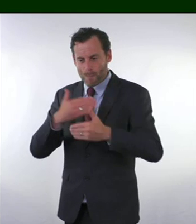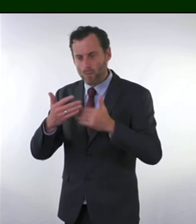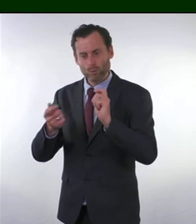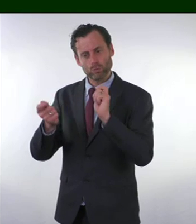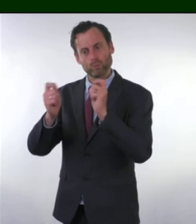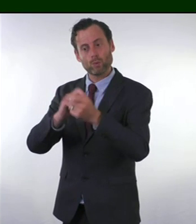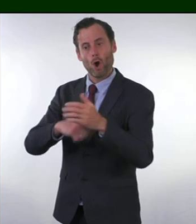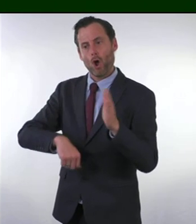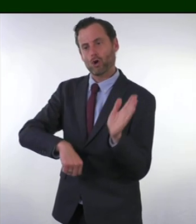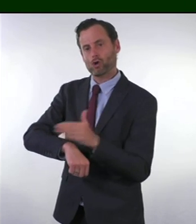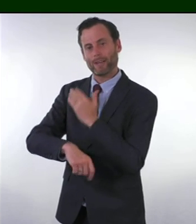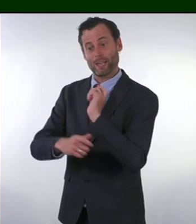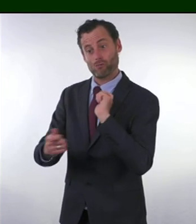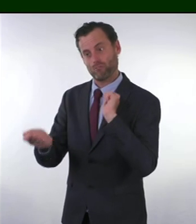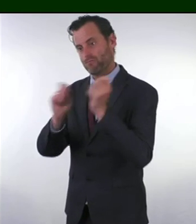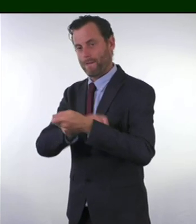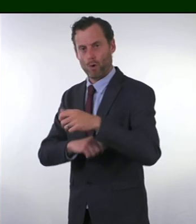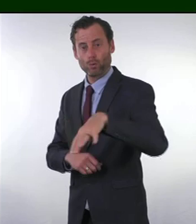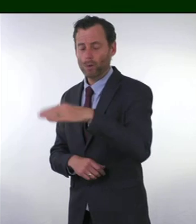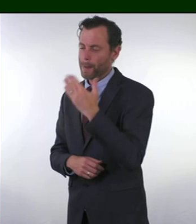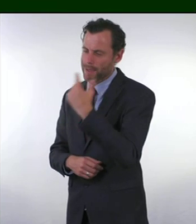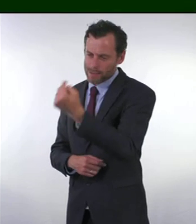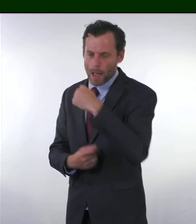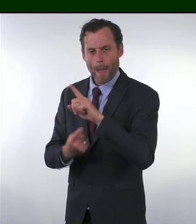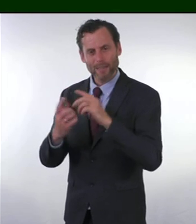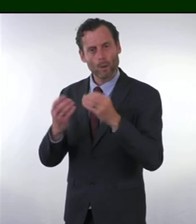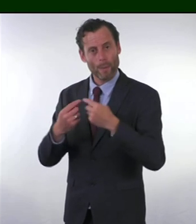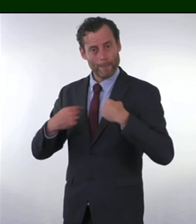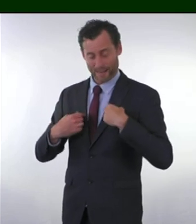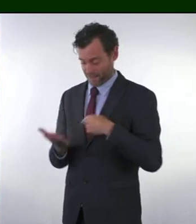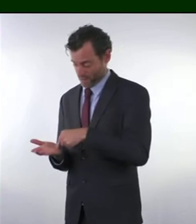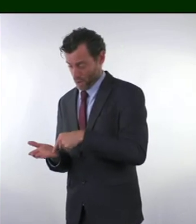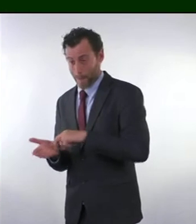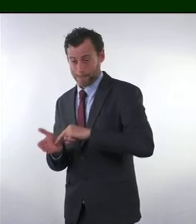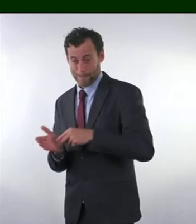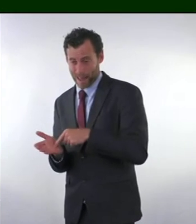Will the Prime Minister agree to meet me and my Cumbrian colleagues to explore this deal further?